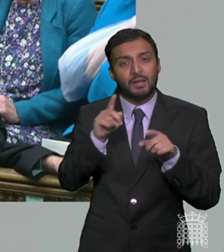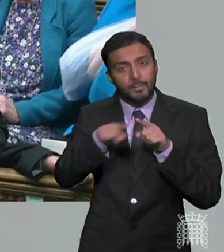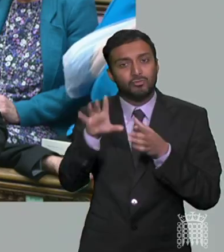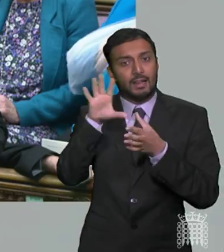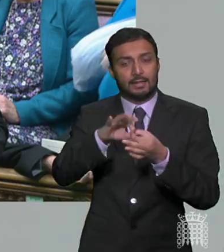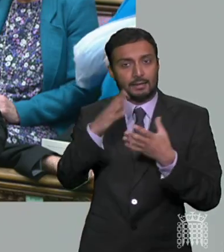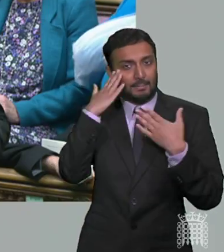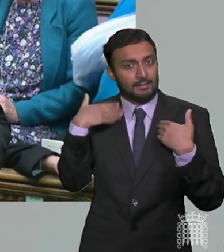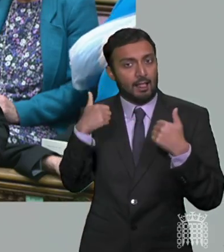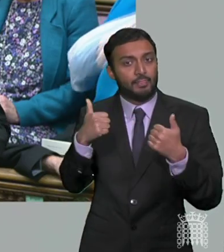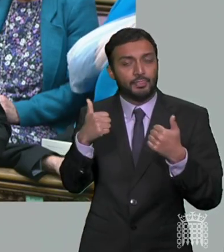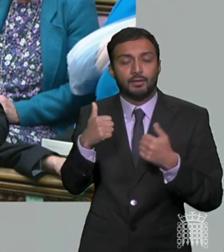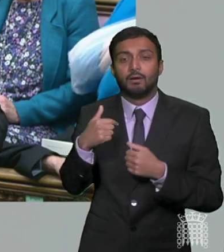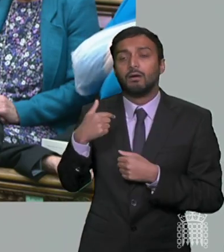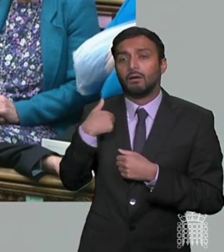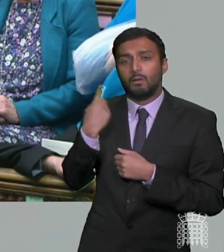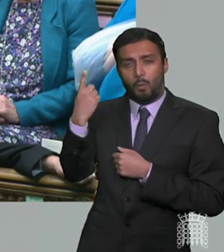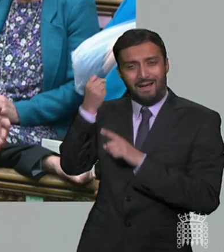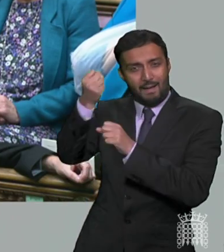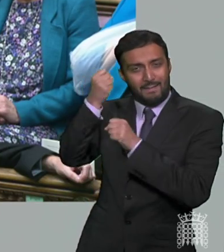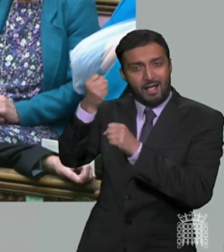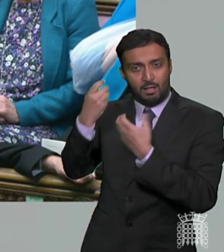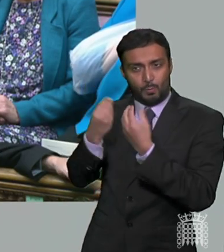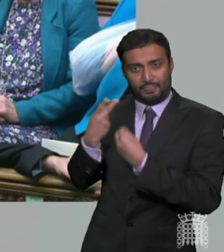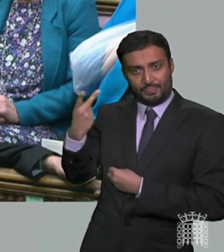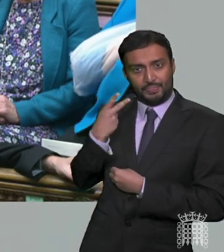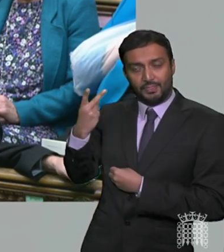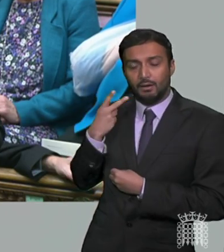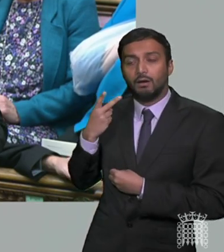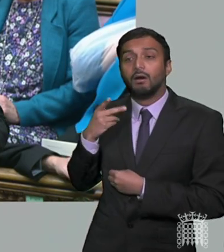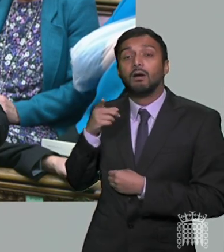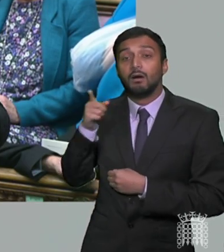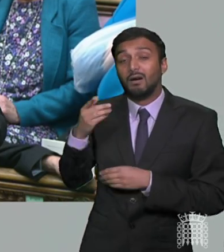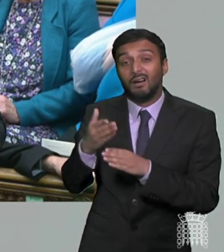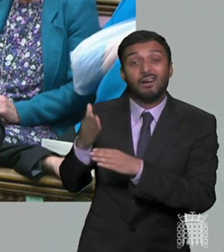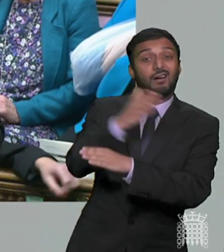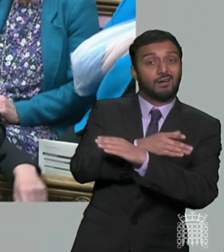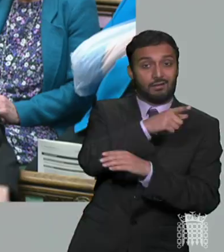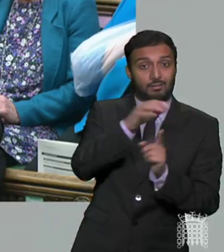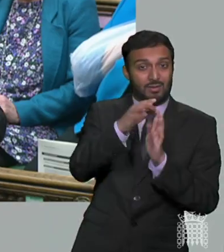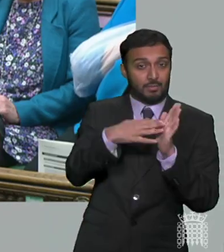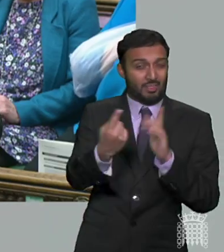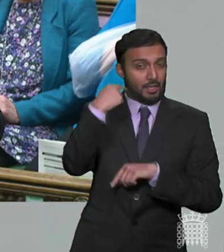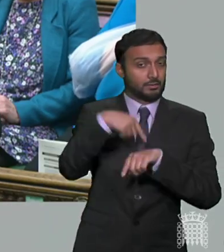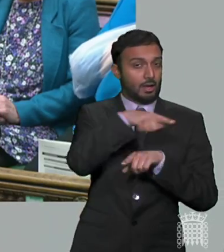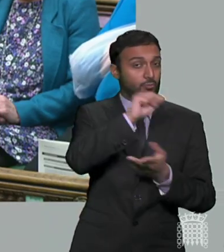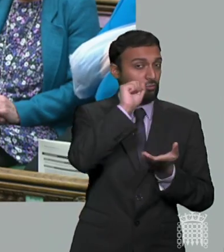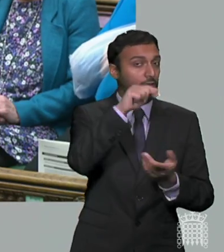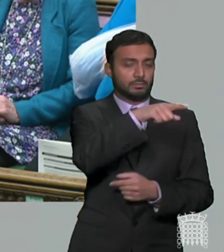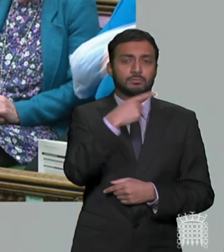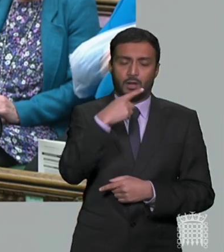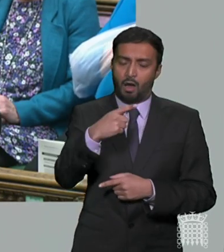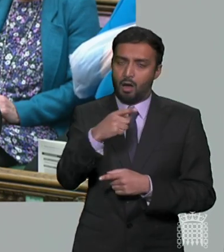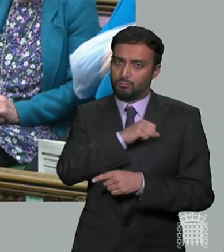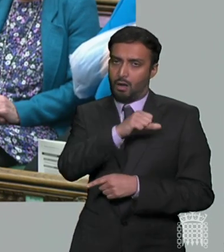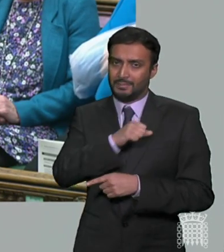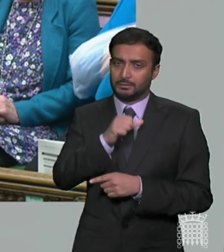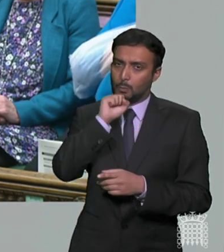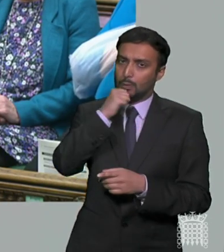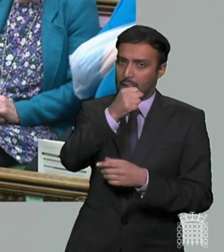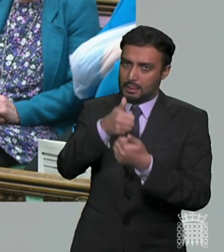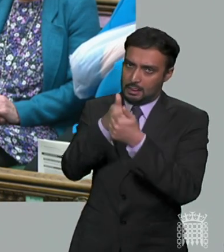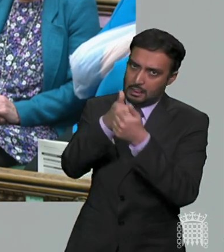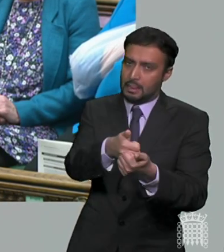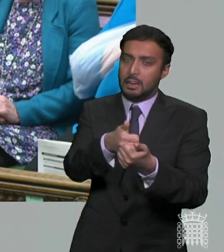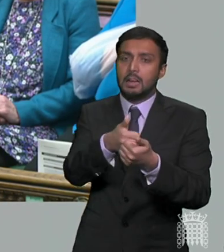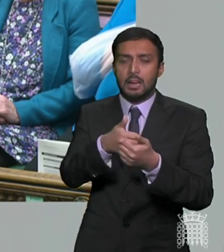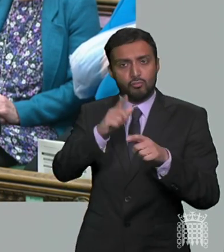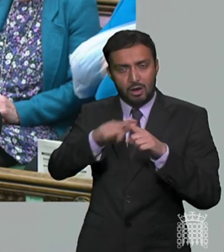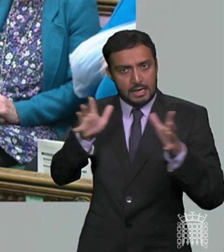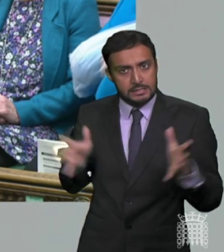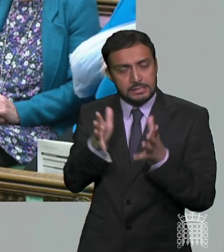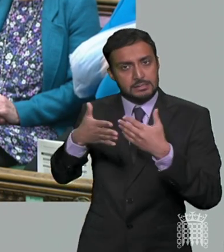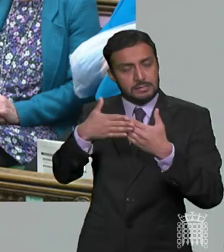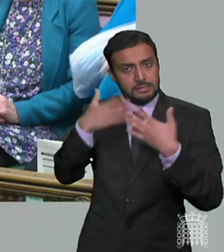Fellow campaigner James Starkie and I were delighted when the Prime Minister, who was then Chancellor, said he would back our campaign every step of the way to get mental health nurses into GP surgeries.